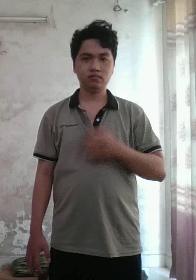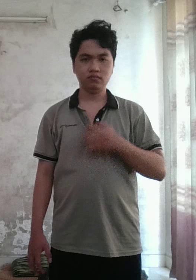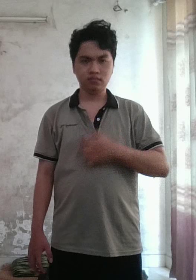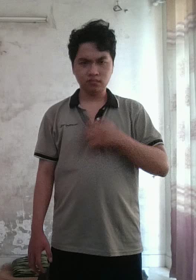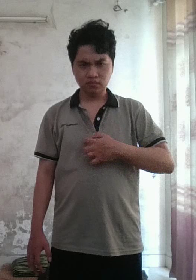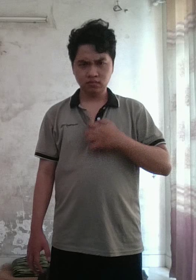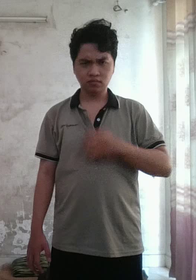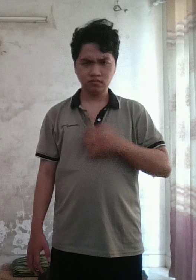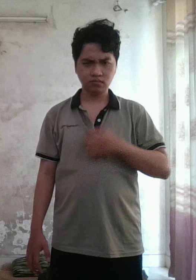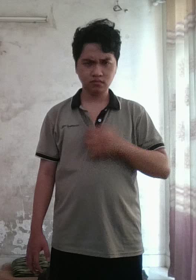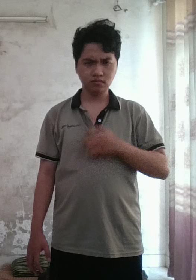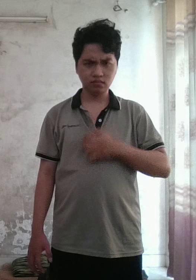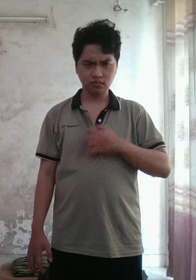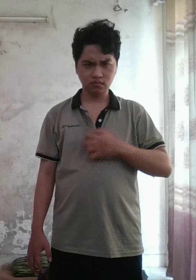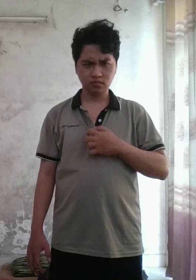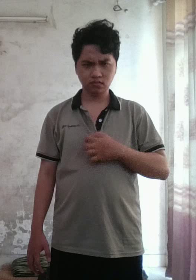ghen